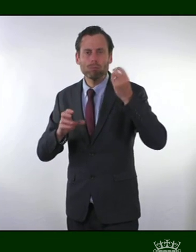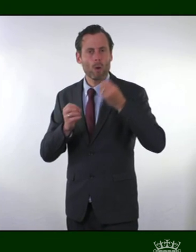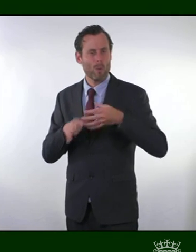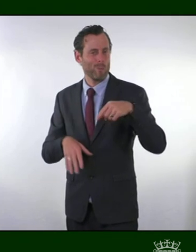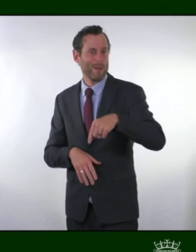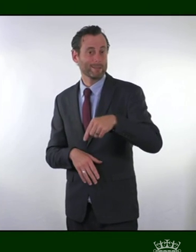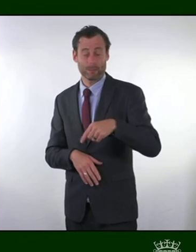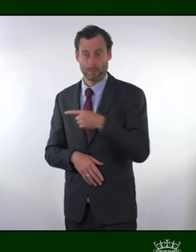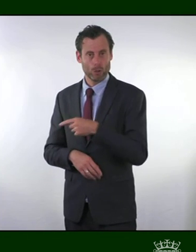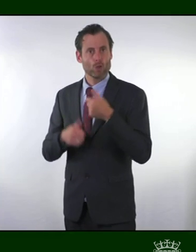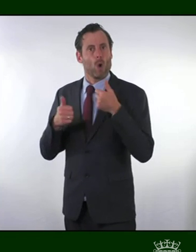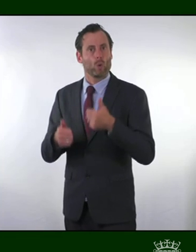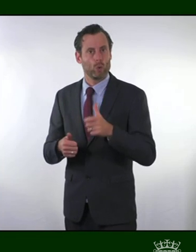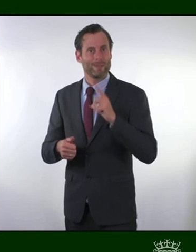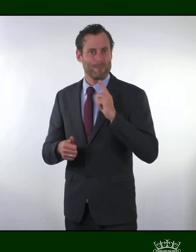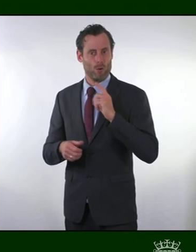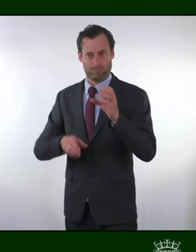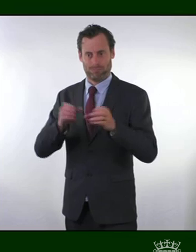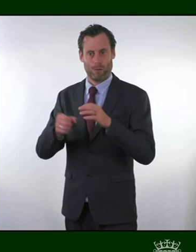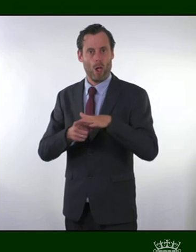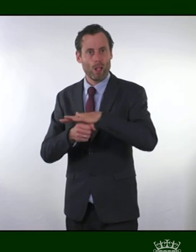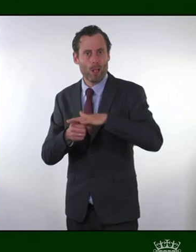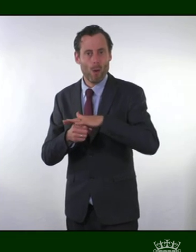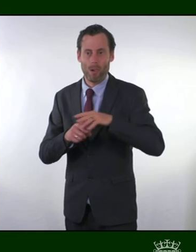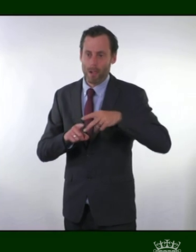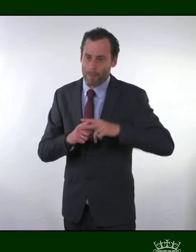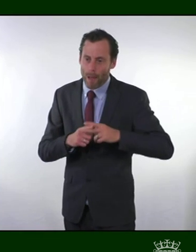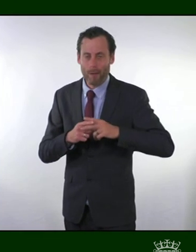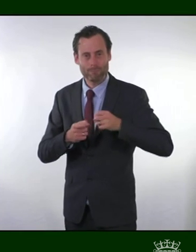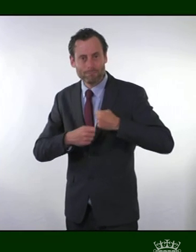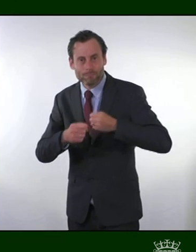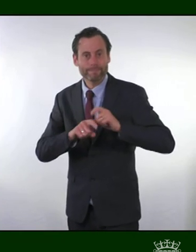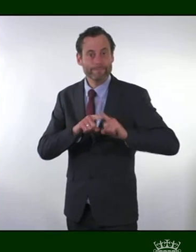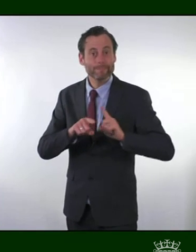Does my right honourable Friend agree that now is the moment to unleash green van man?